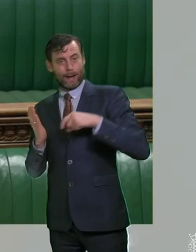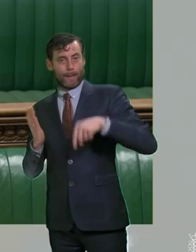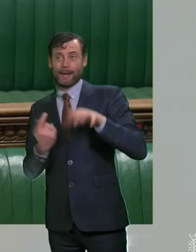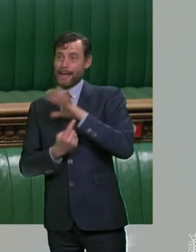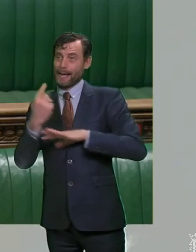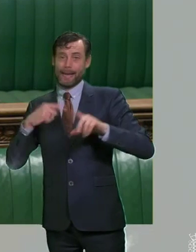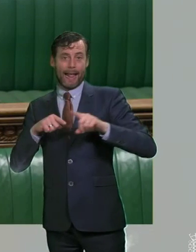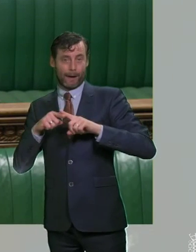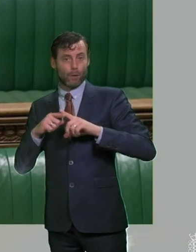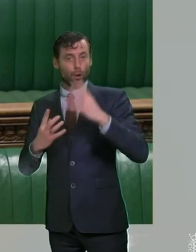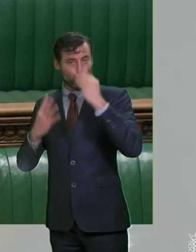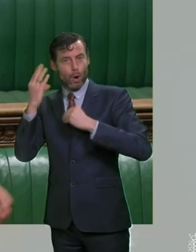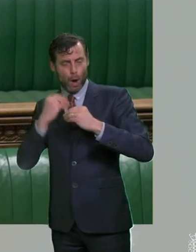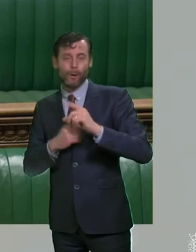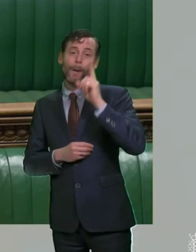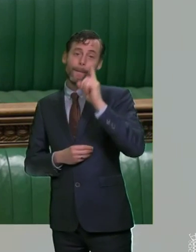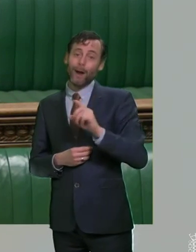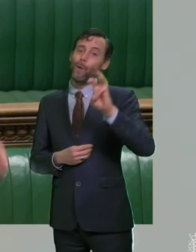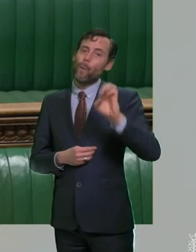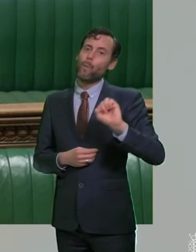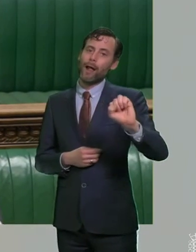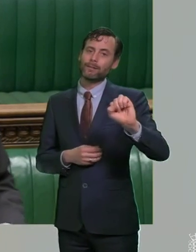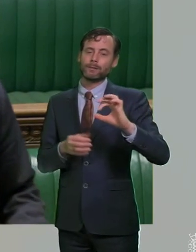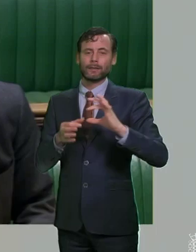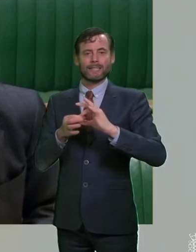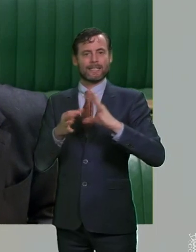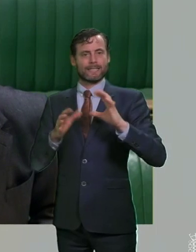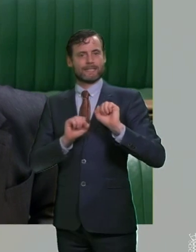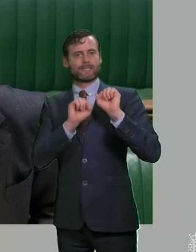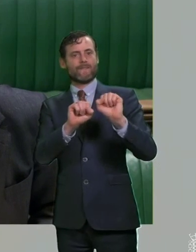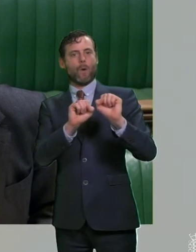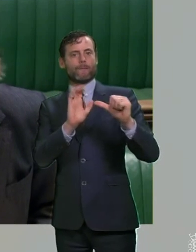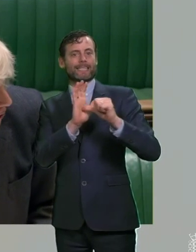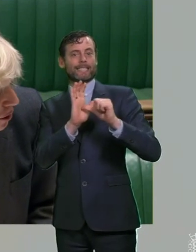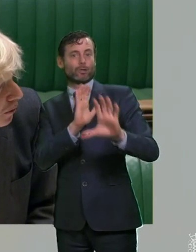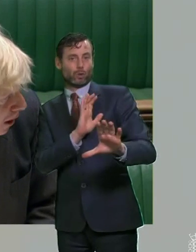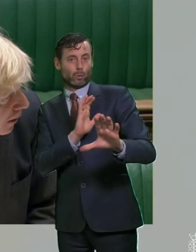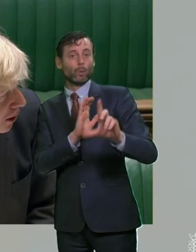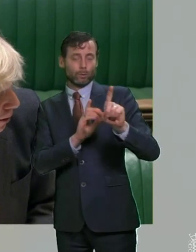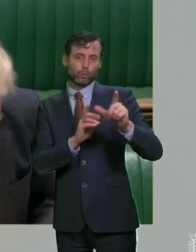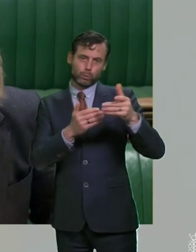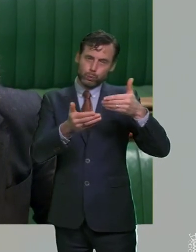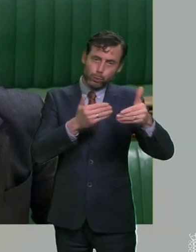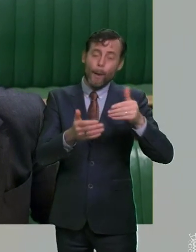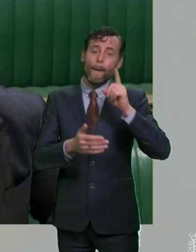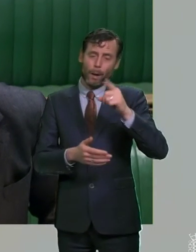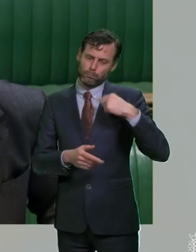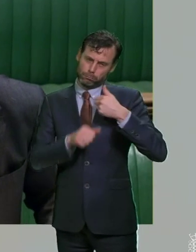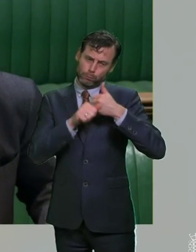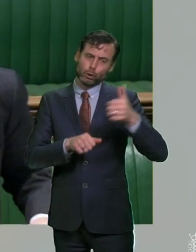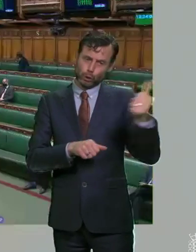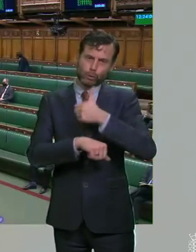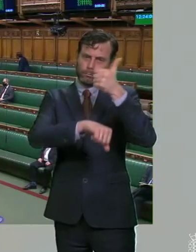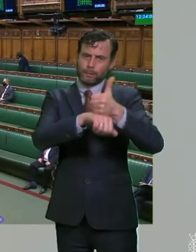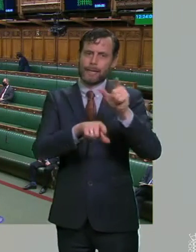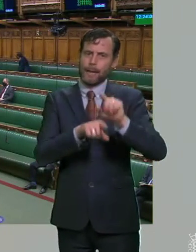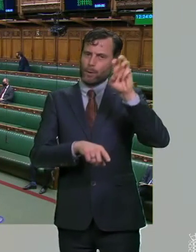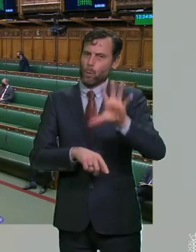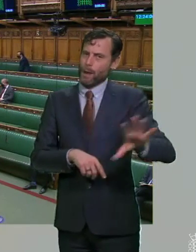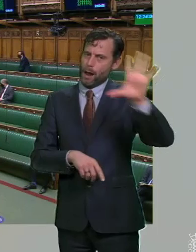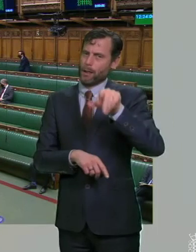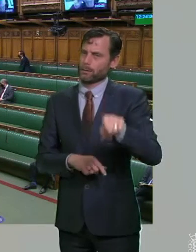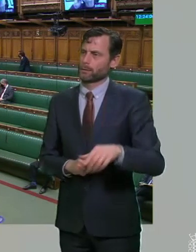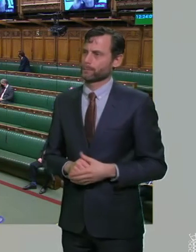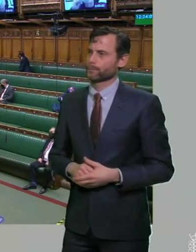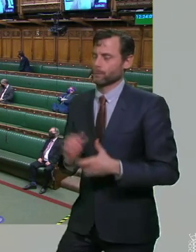It is of course a devolved issue, but I share his urgency that the policy should be adopted in Wales as well.